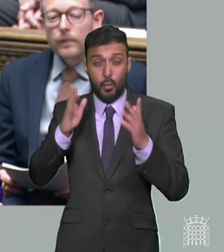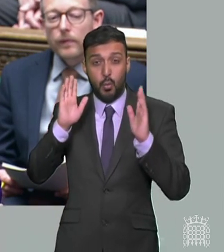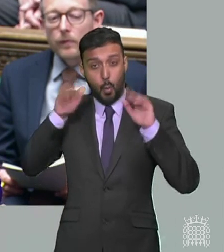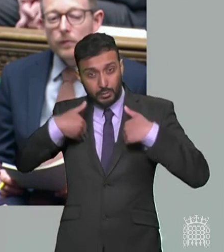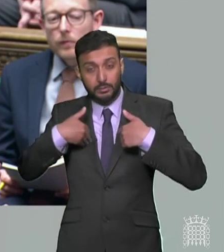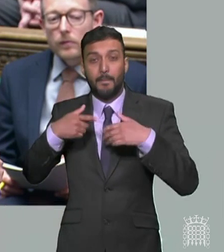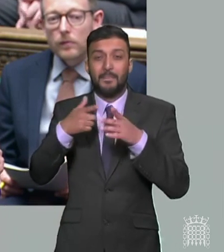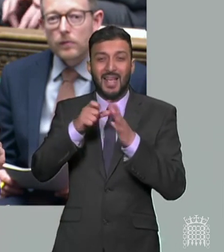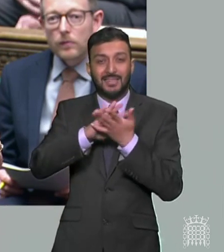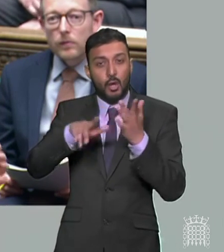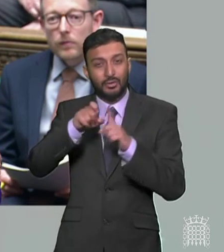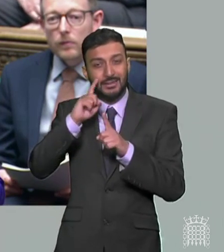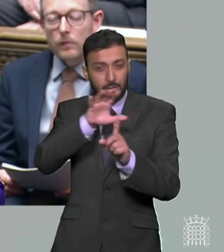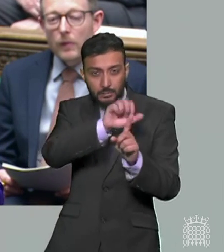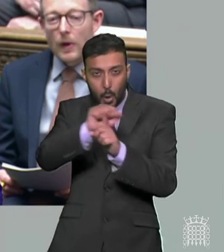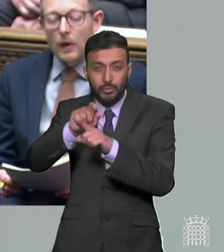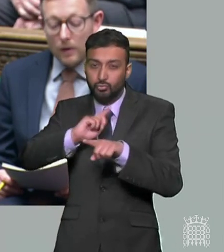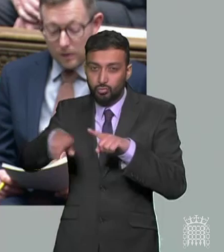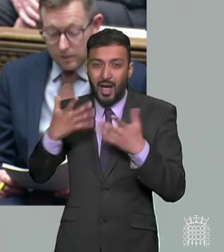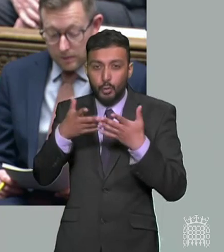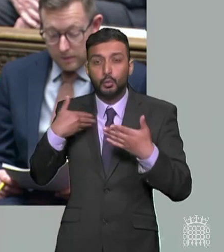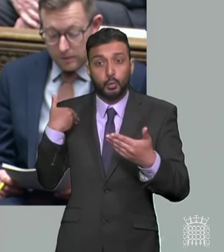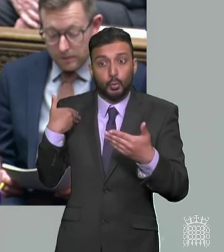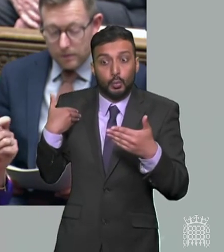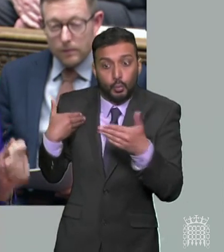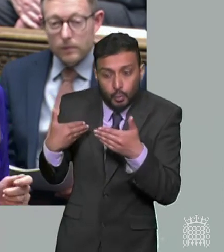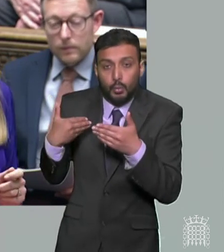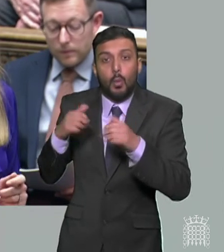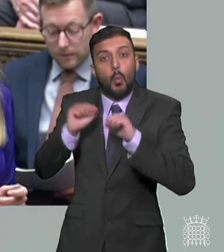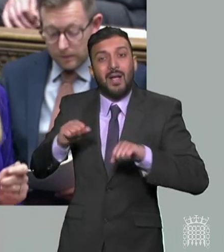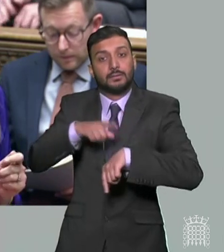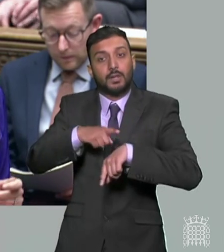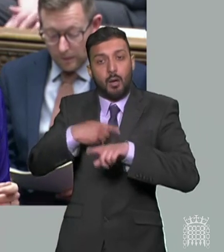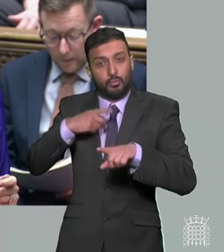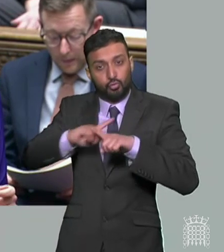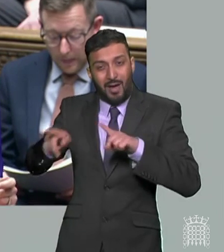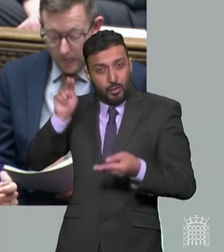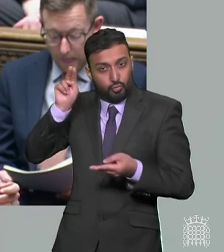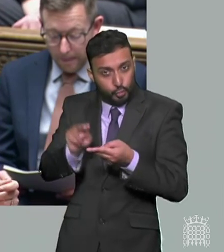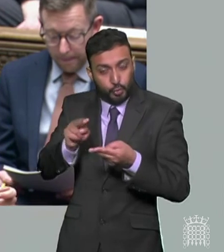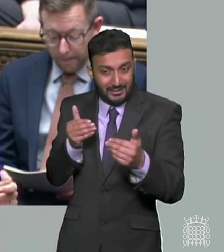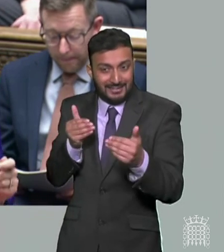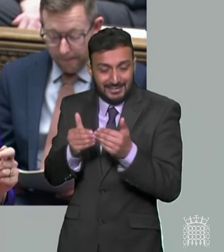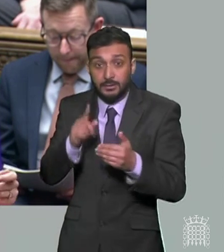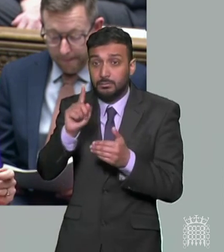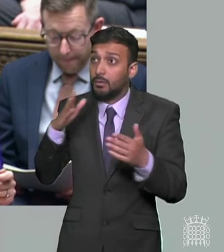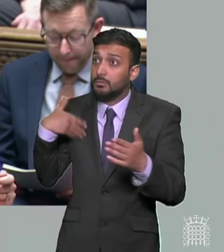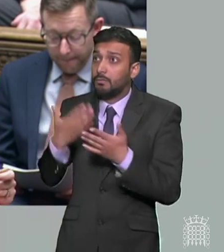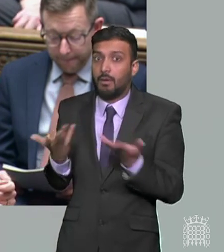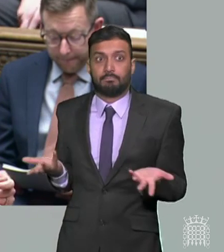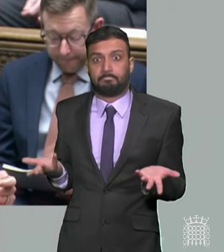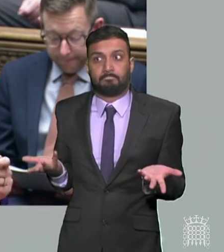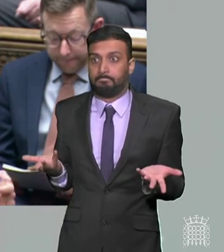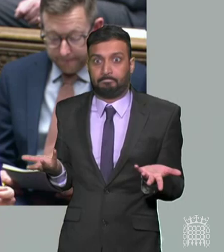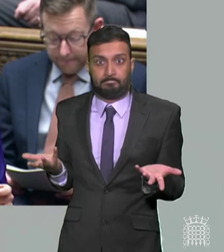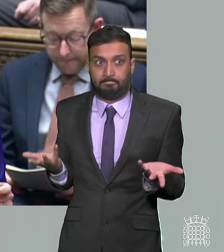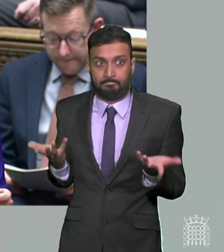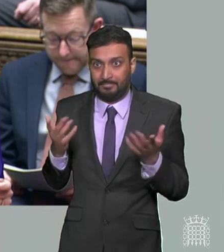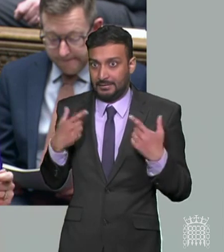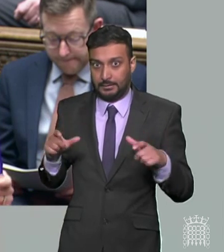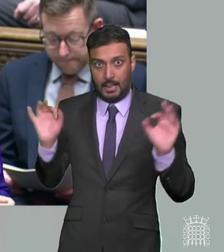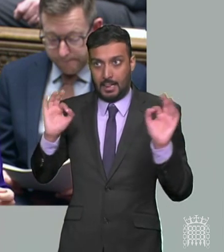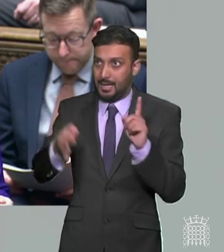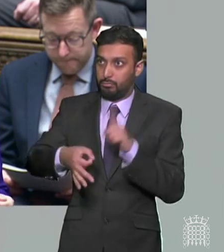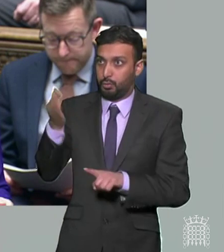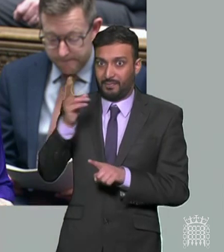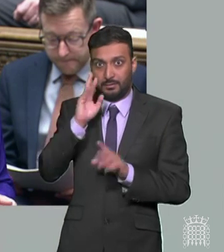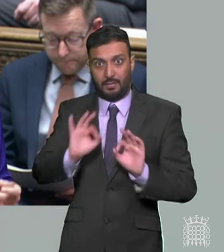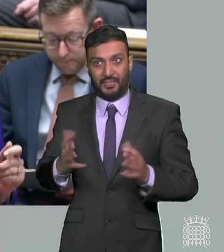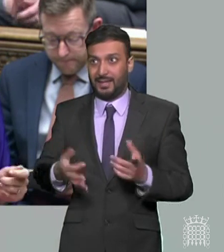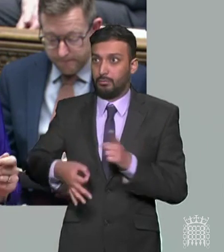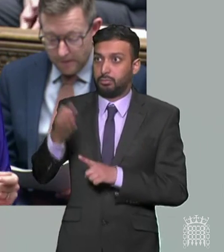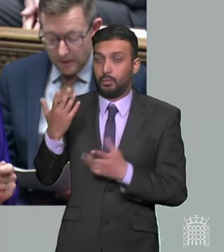Twelve months on, it has outlined a general ambition to reduce delays but has set no targets or timescales for improvement, and some parents are still waiting two years for their children to be seen.